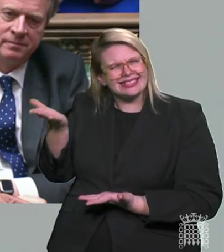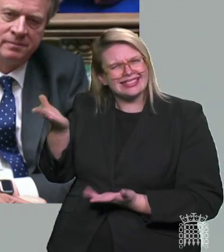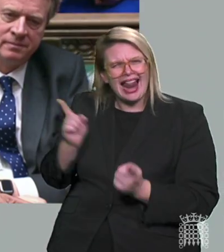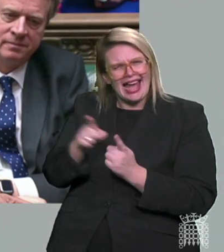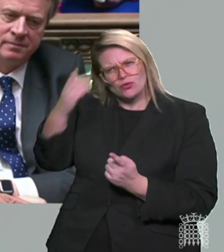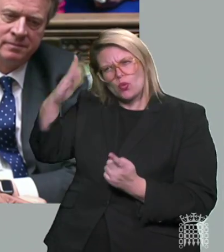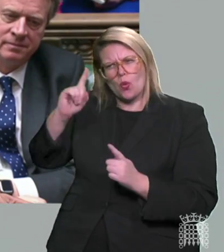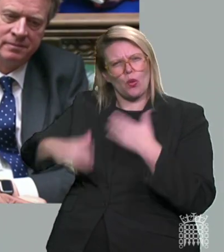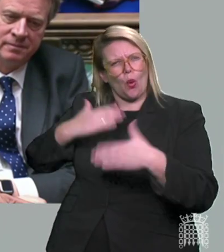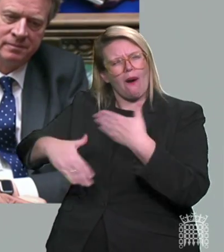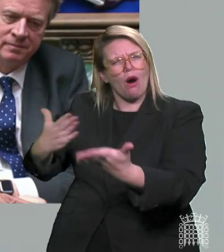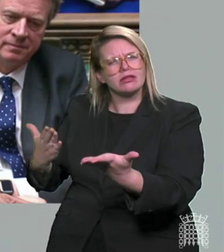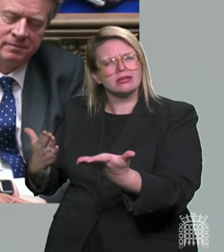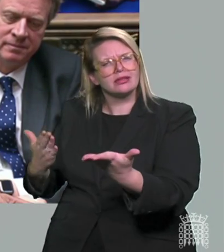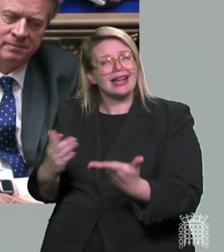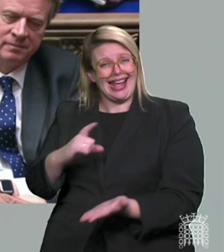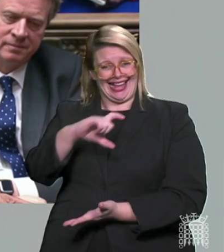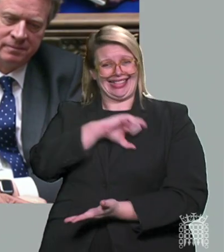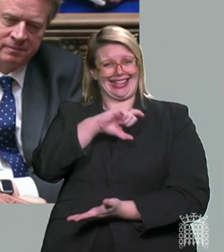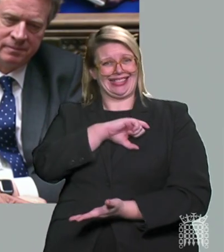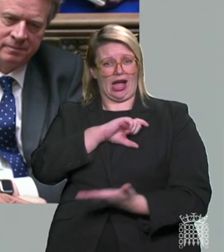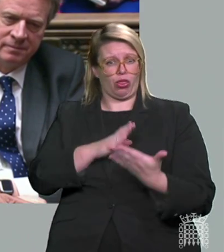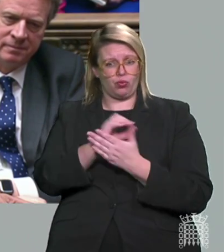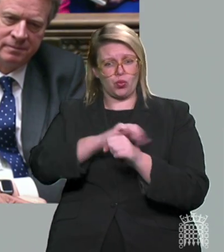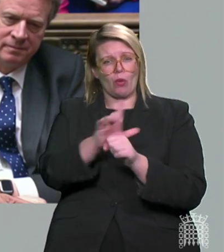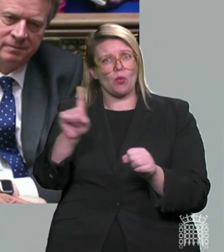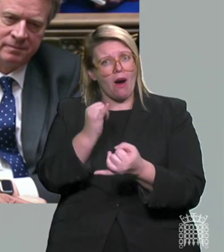What happened to cancer referrals during covid?